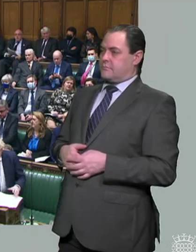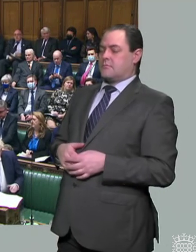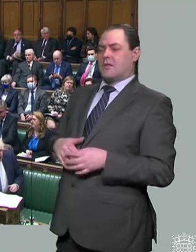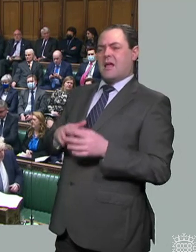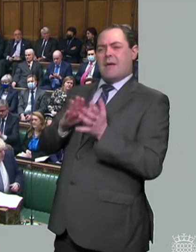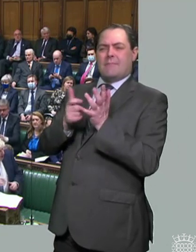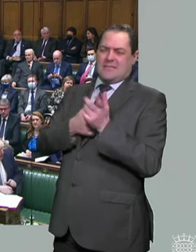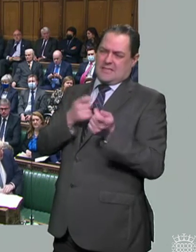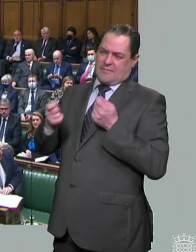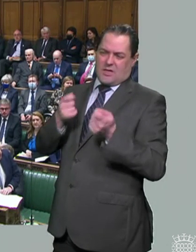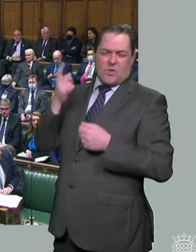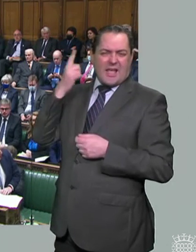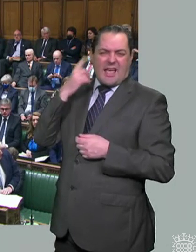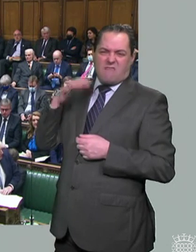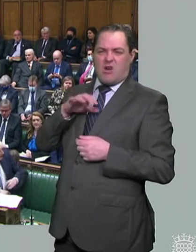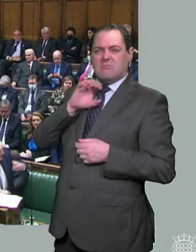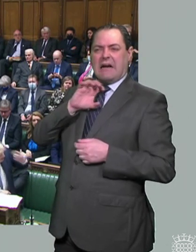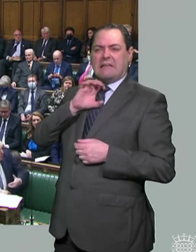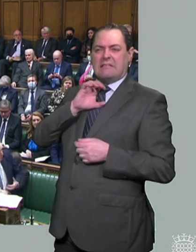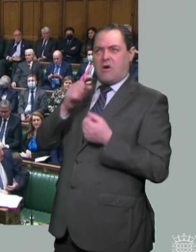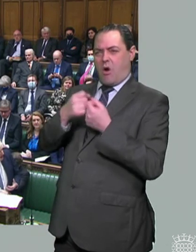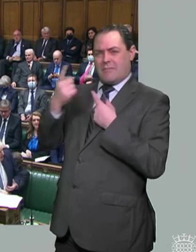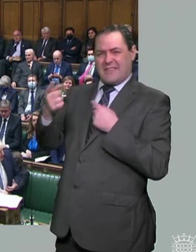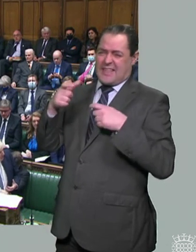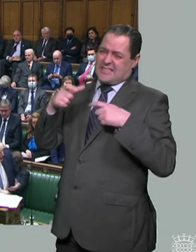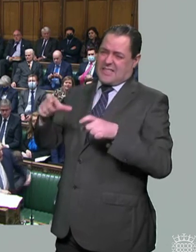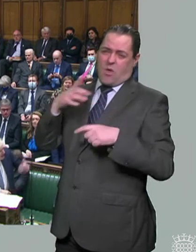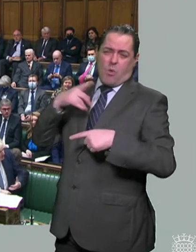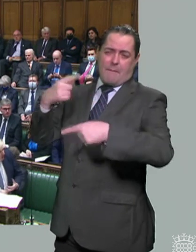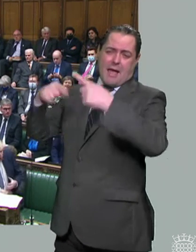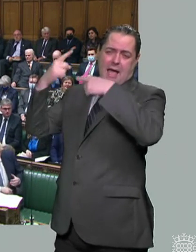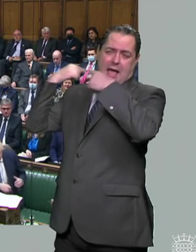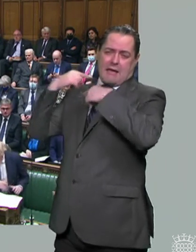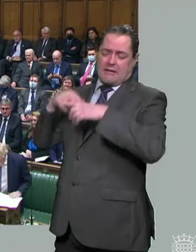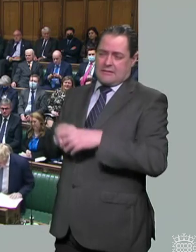Mr Speaker, you can hear from the chuntering opposite that they still want to take this thing back.